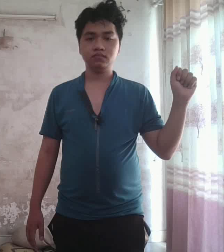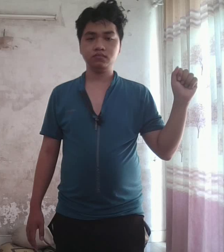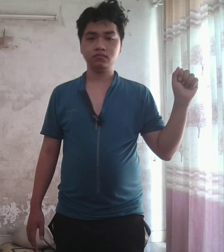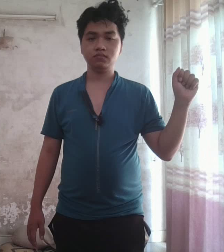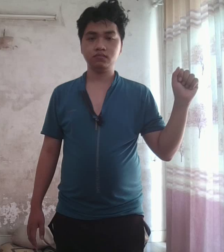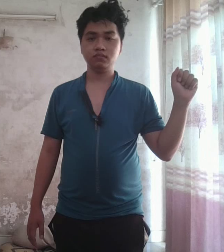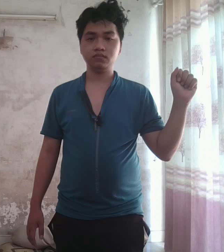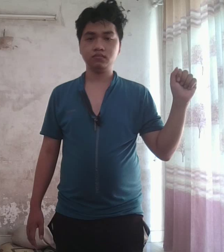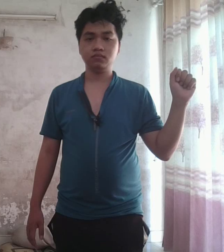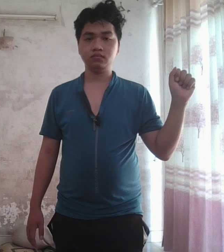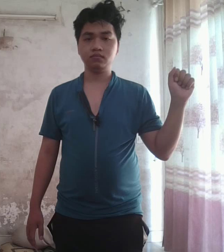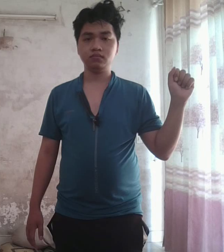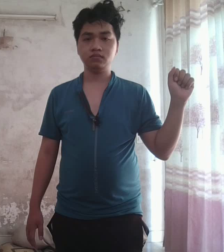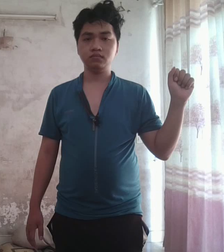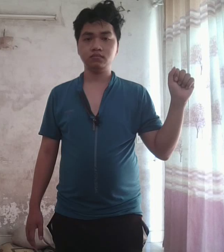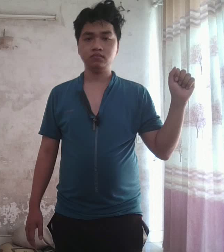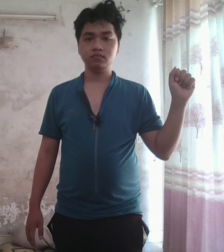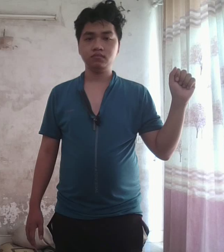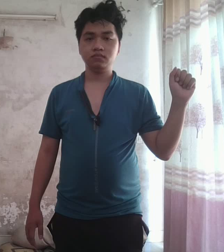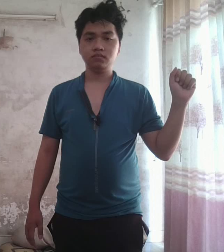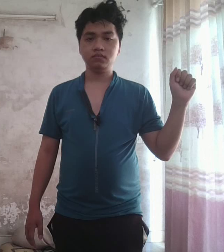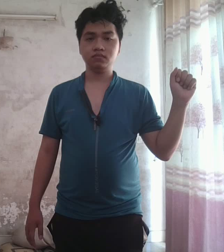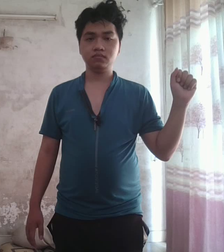a